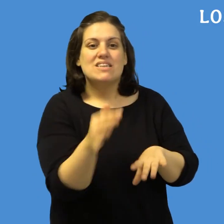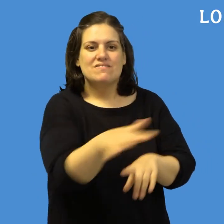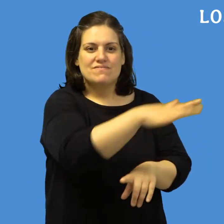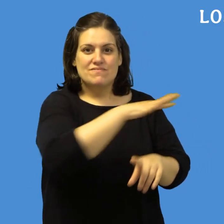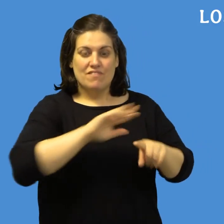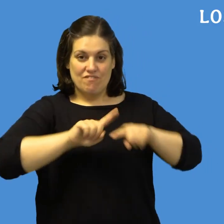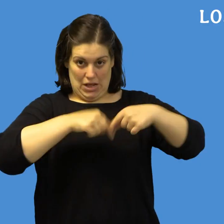dónde